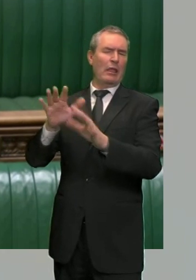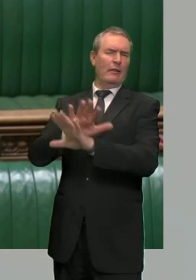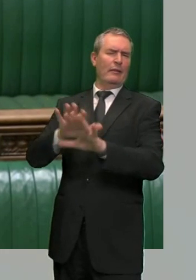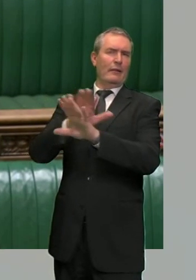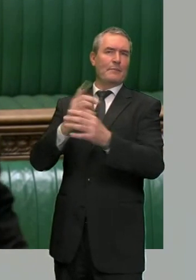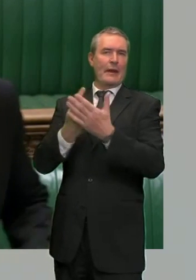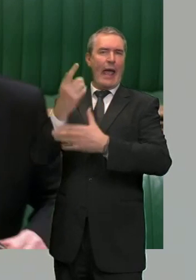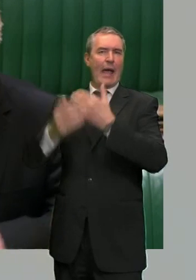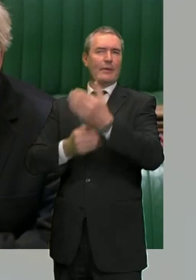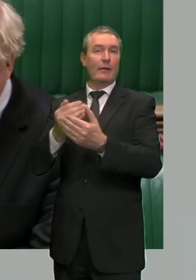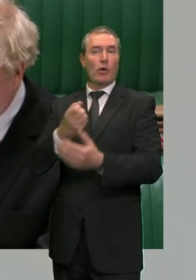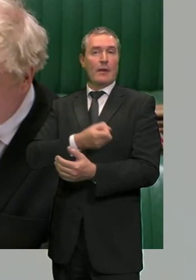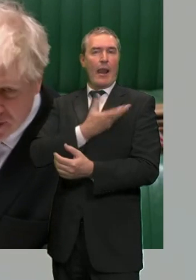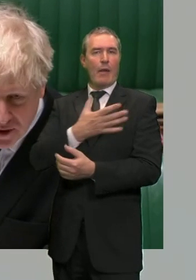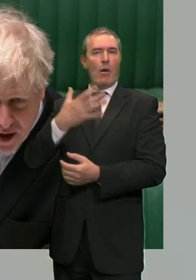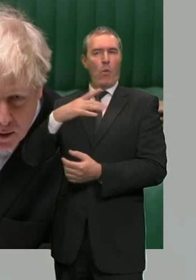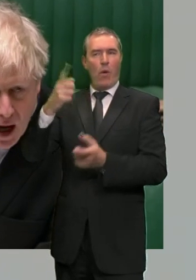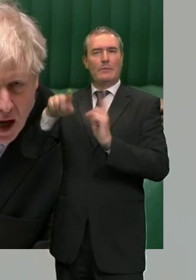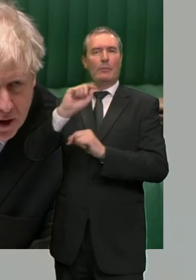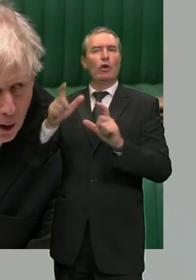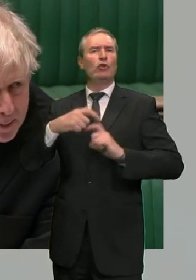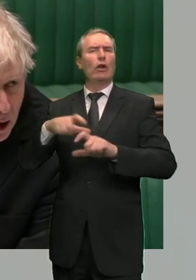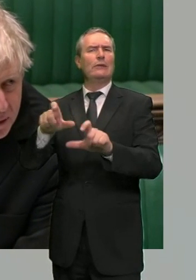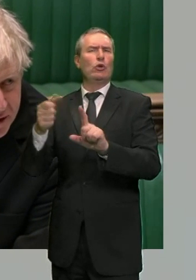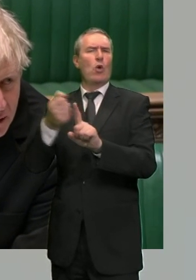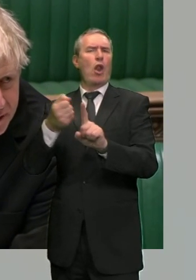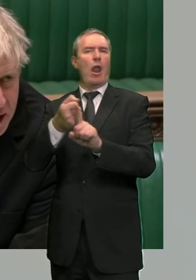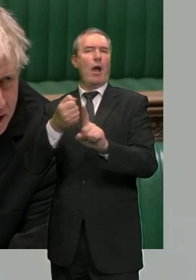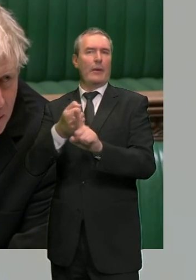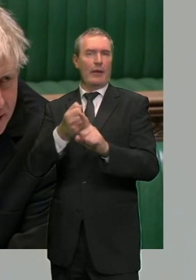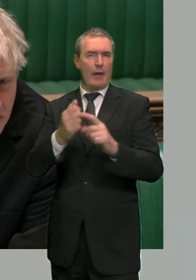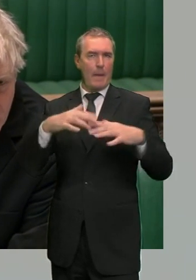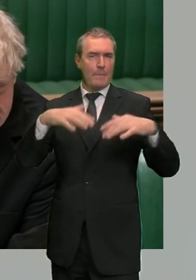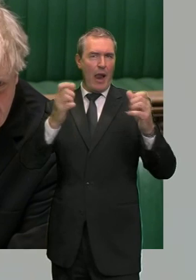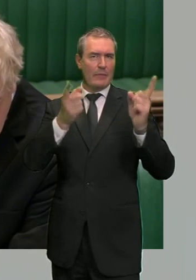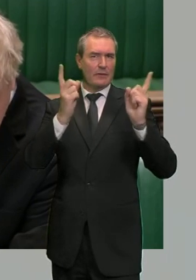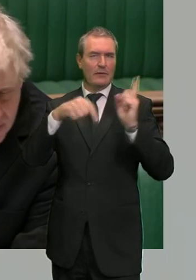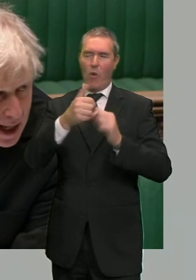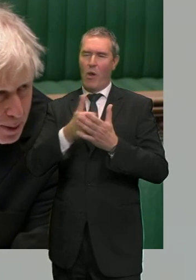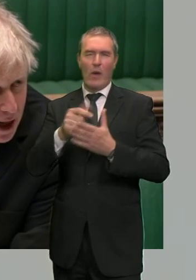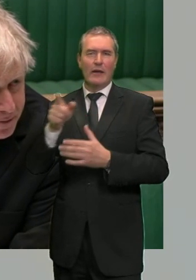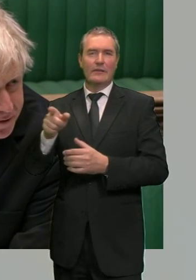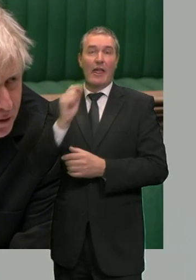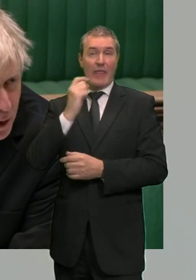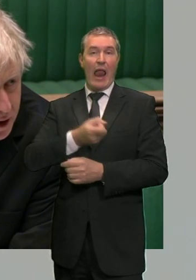and because it wanted people to be able to continue to lobby parliamentarians in the way that they always did.